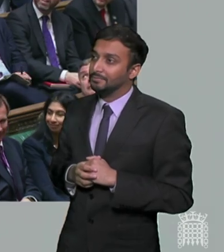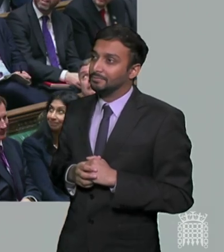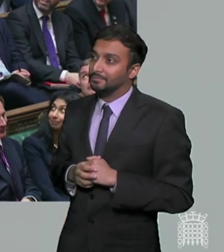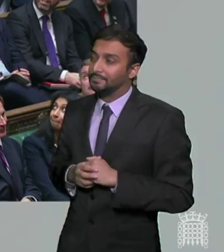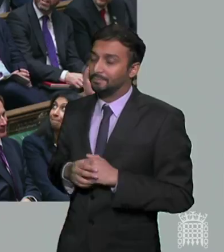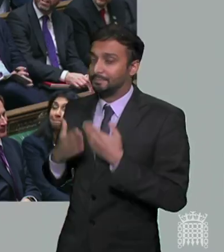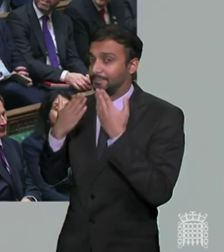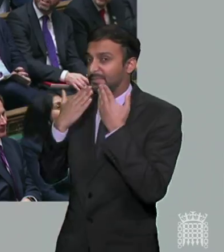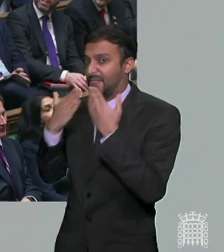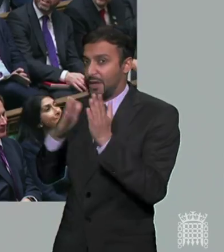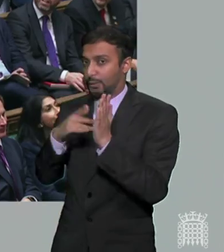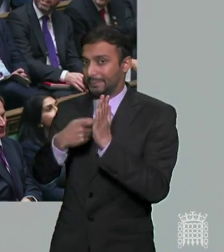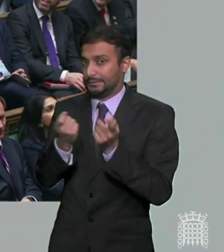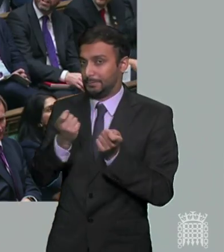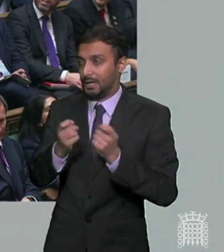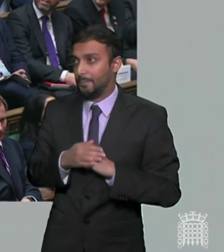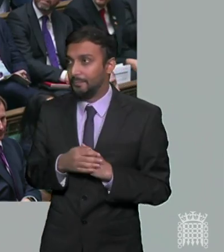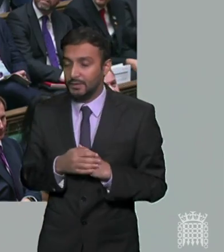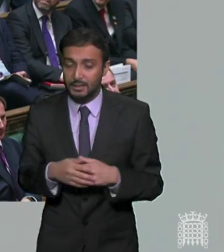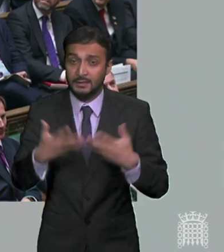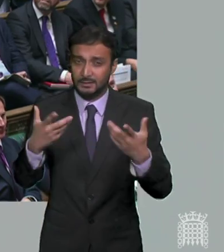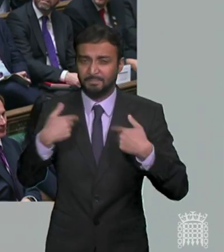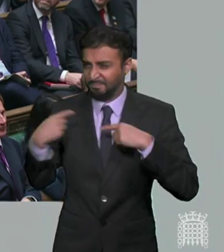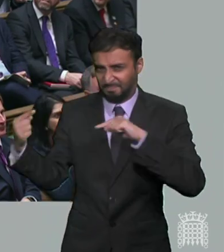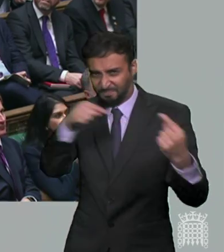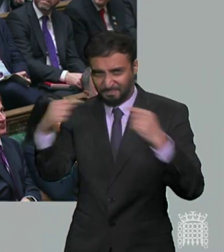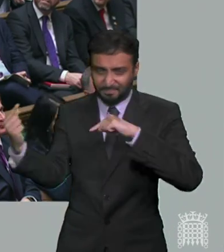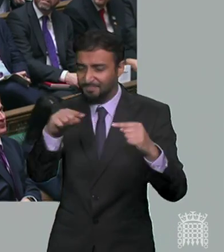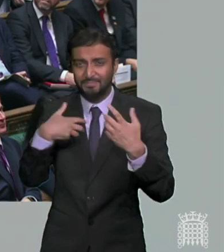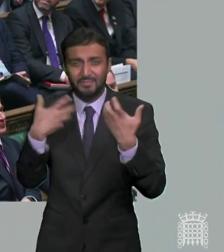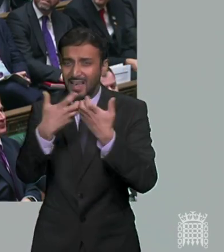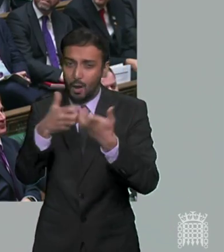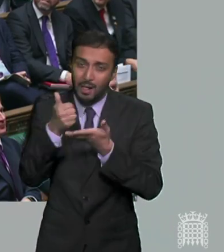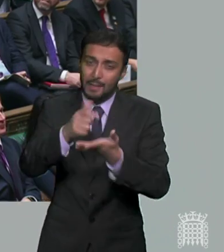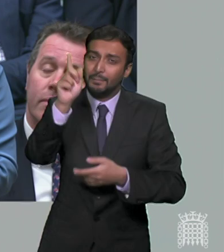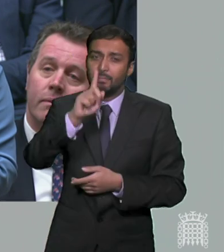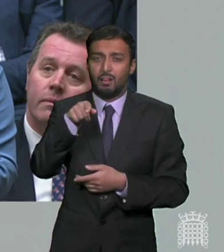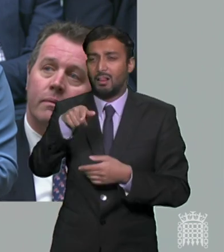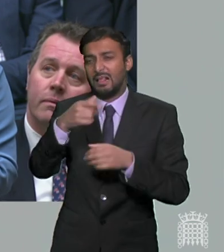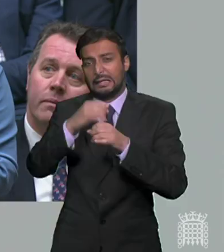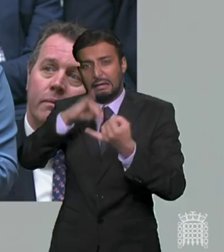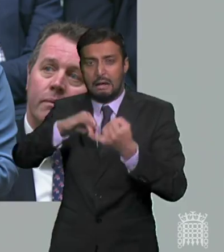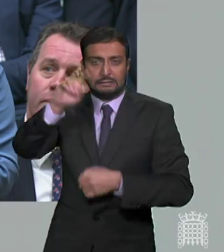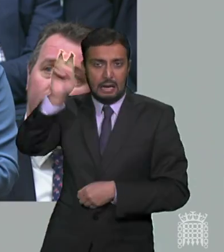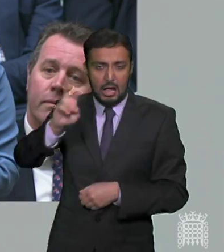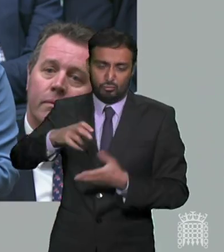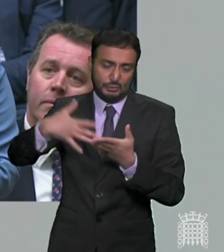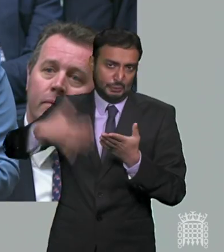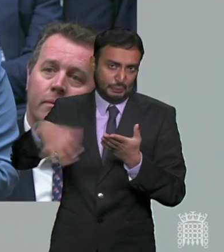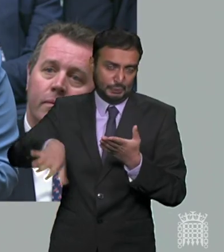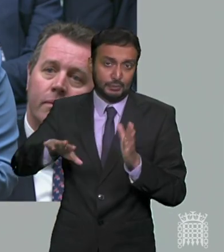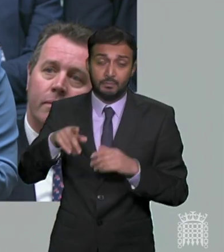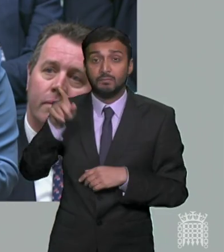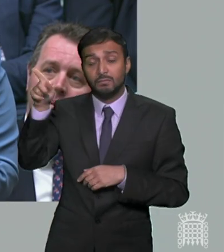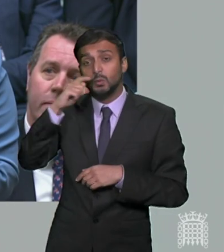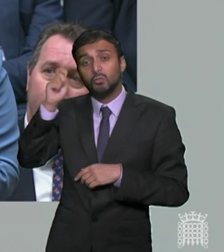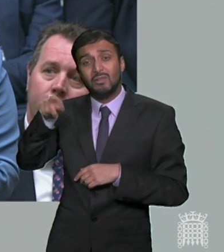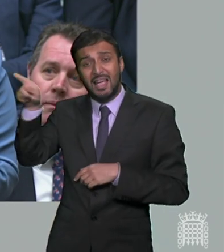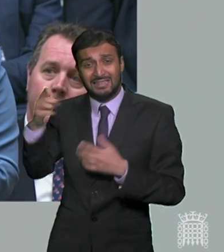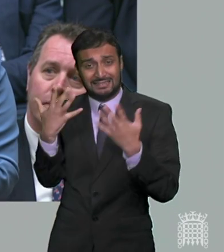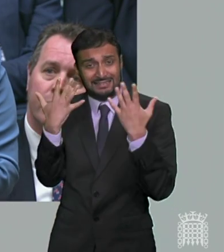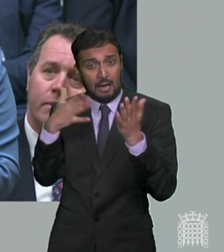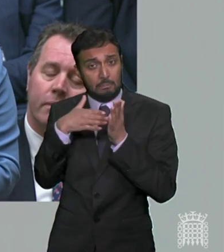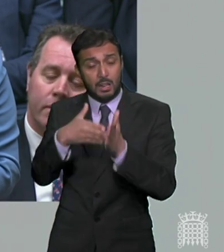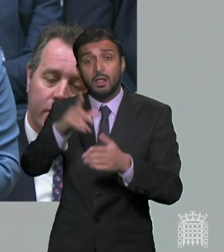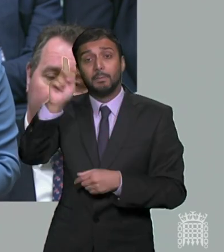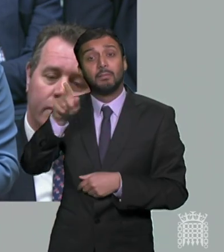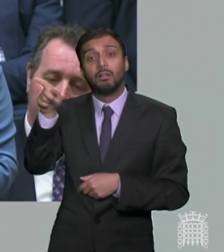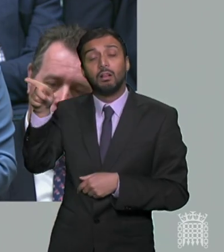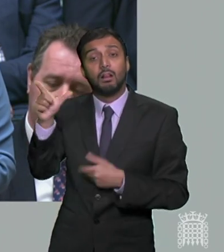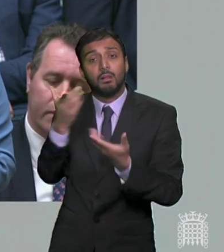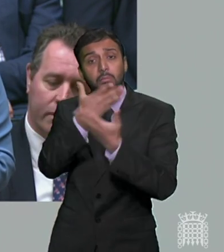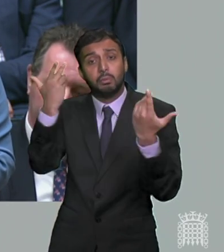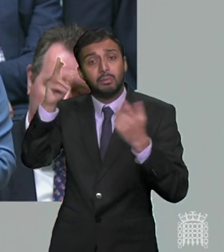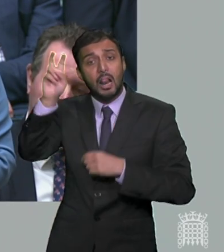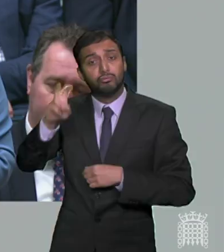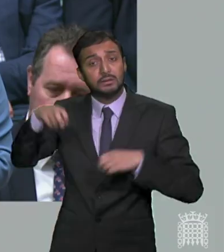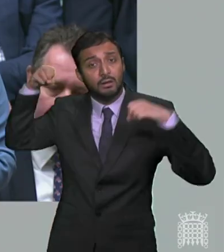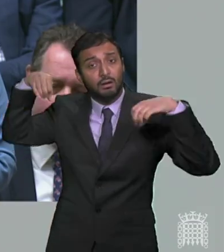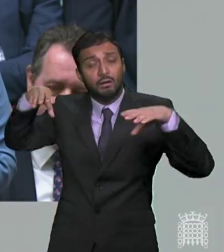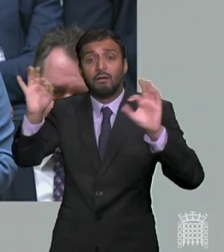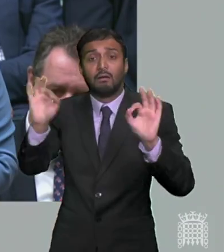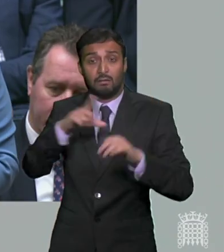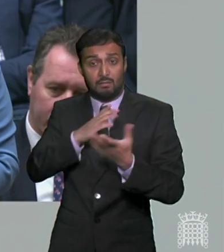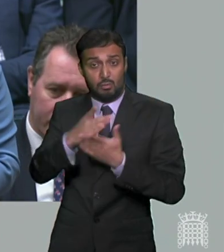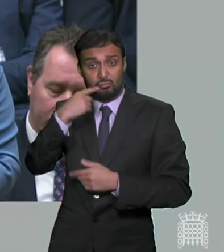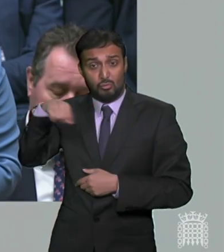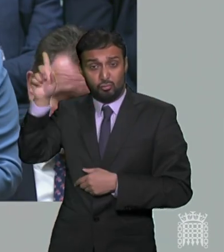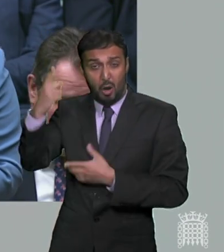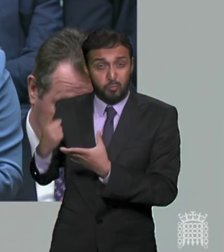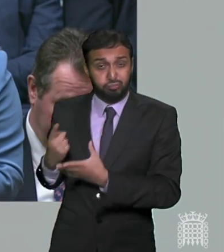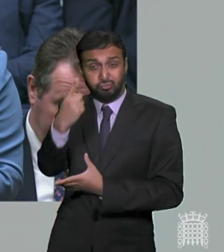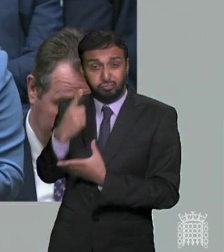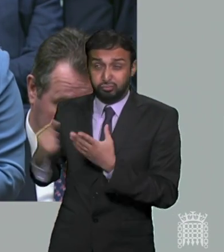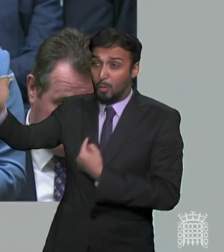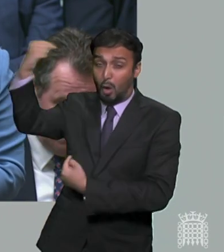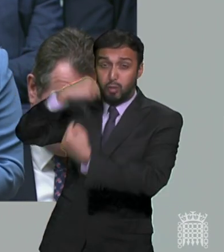As we debate how to best help our constituents with their energy costs, 10 million people in Ukraine are without power due to Russia’s barbaric strikes on the country’s energy infrastructure.